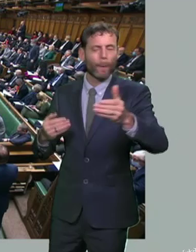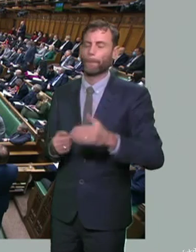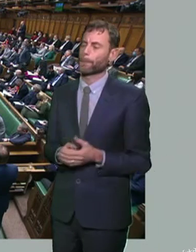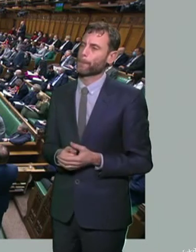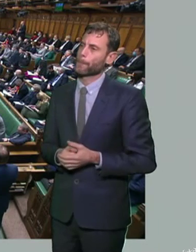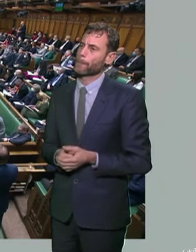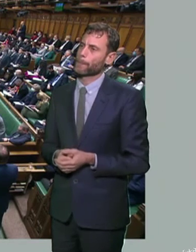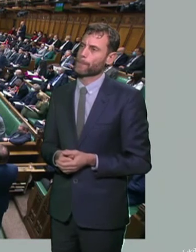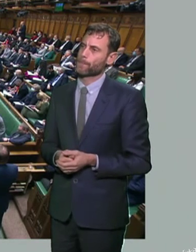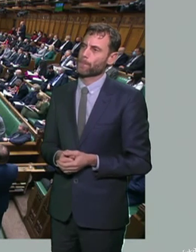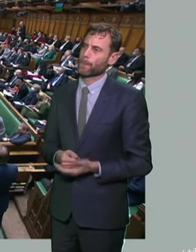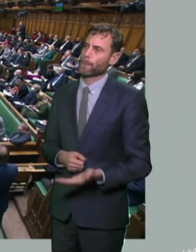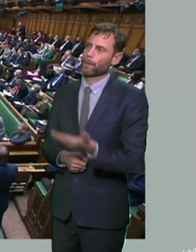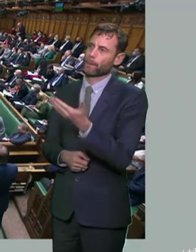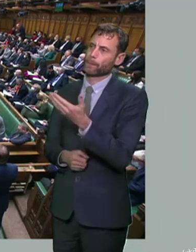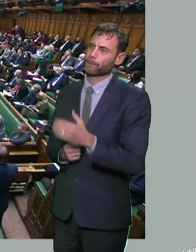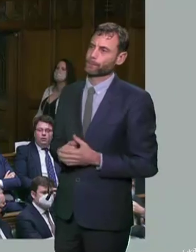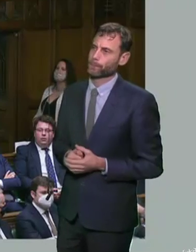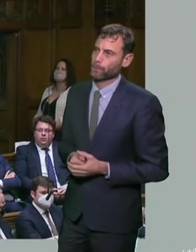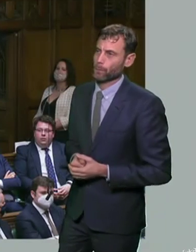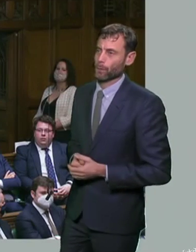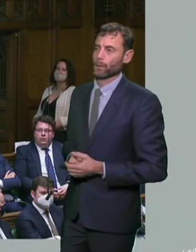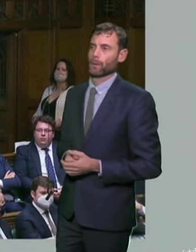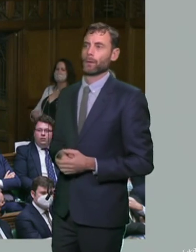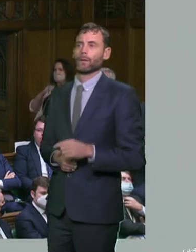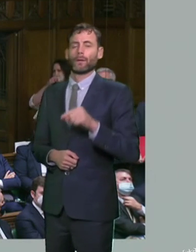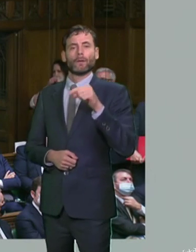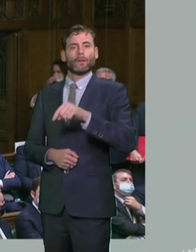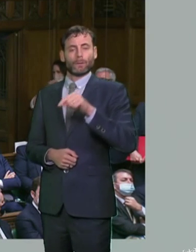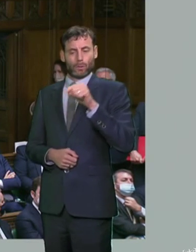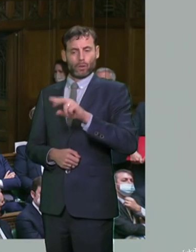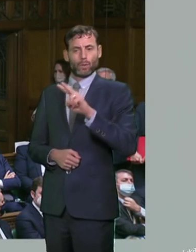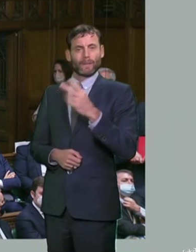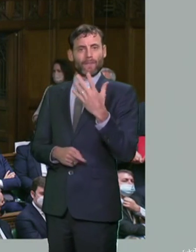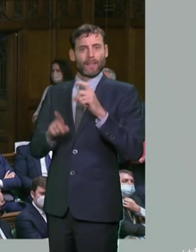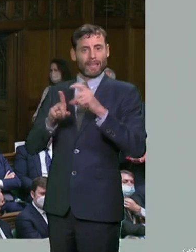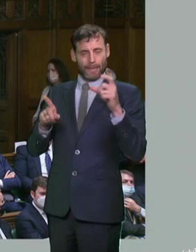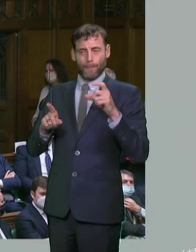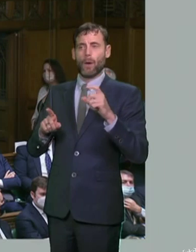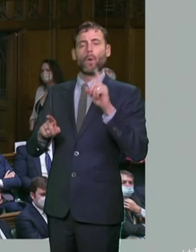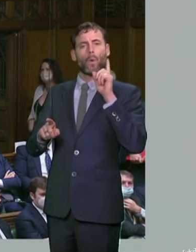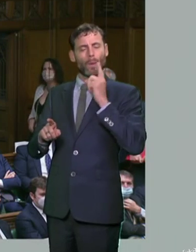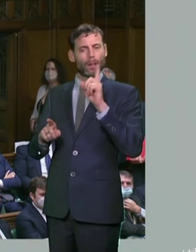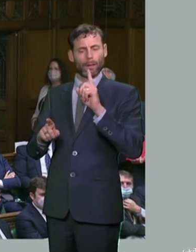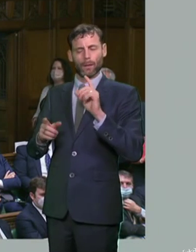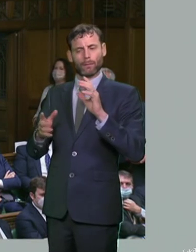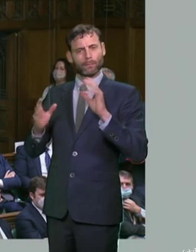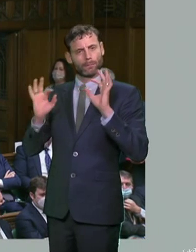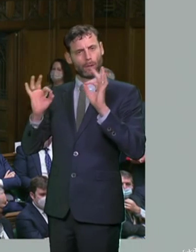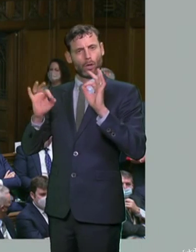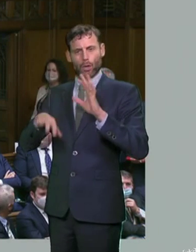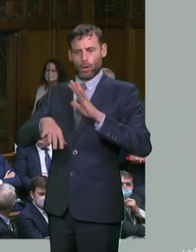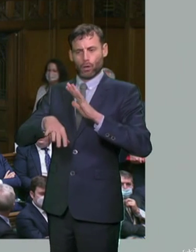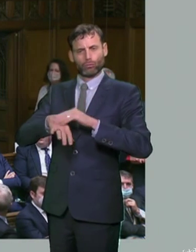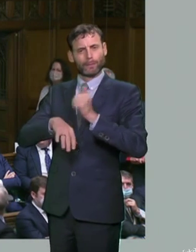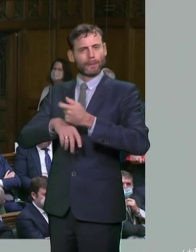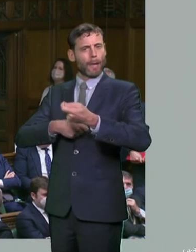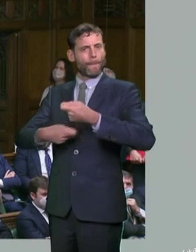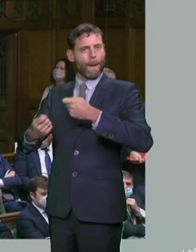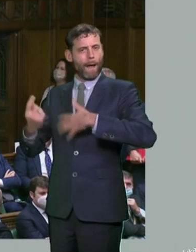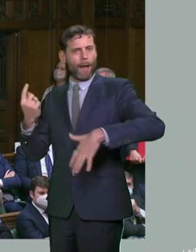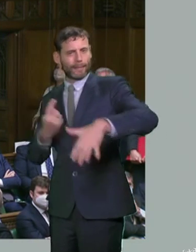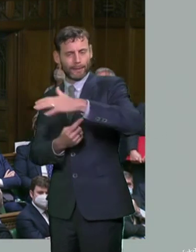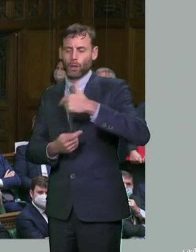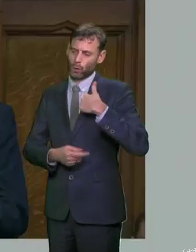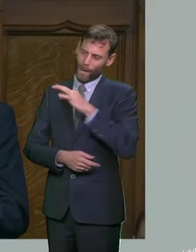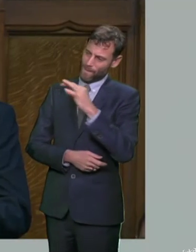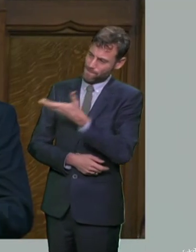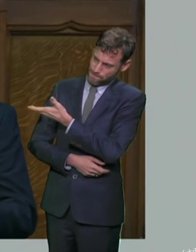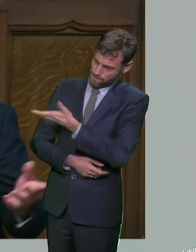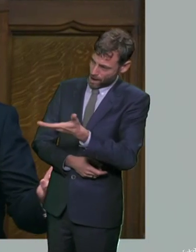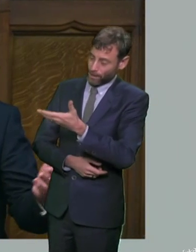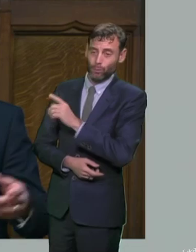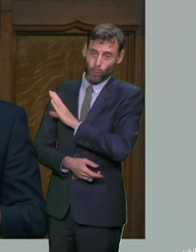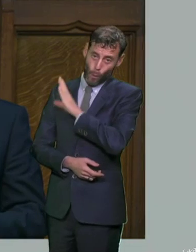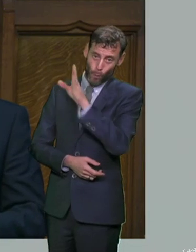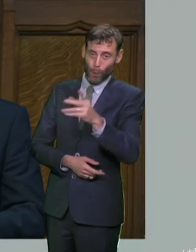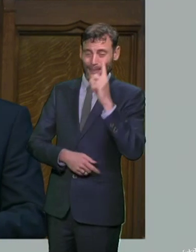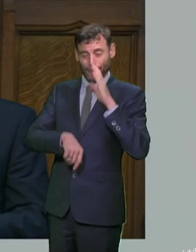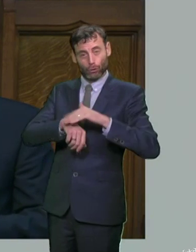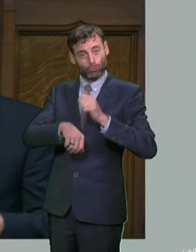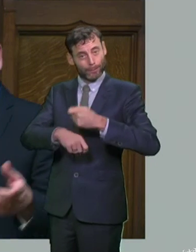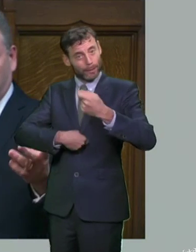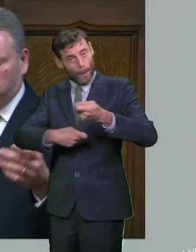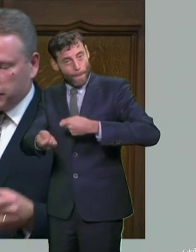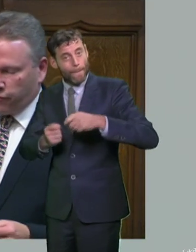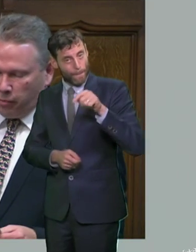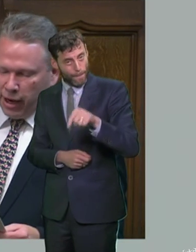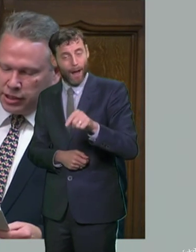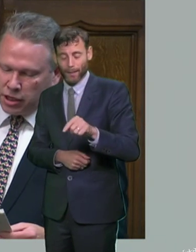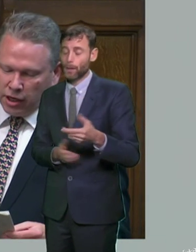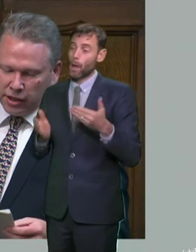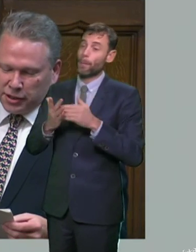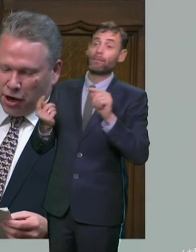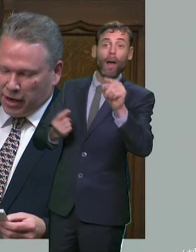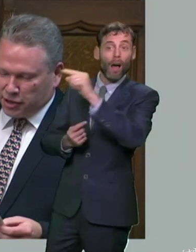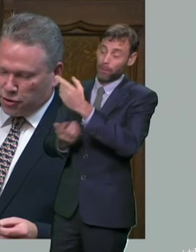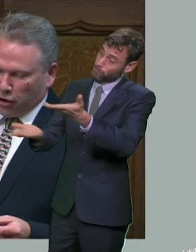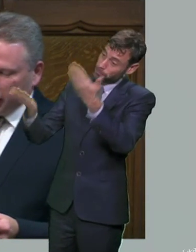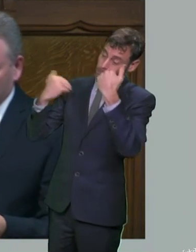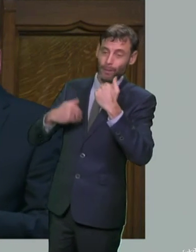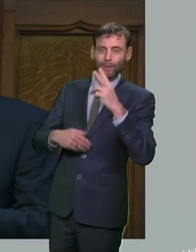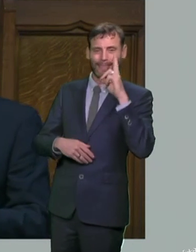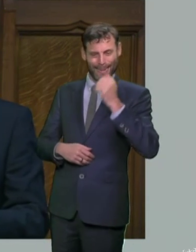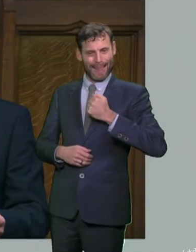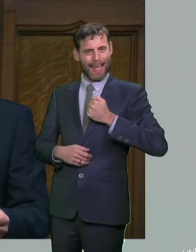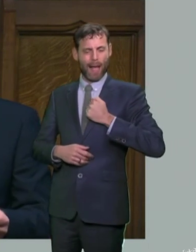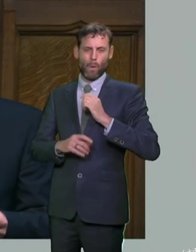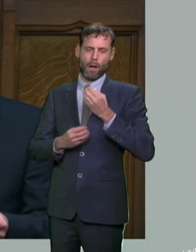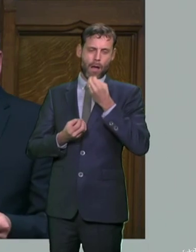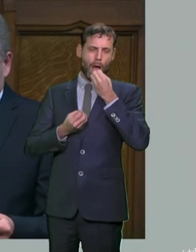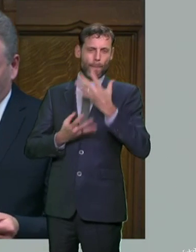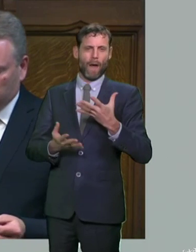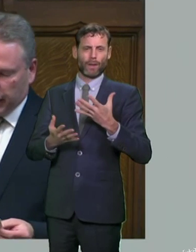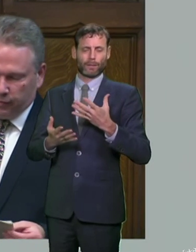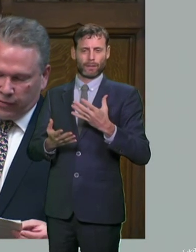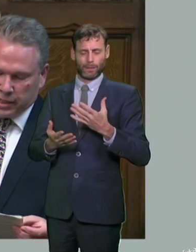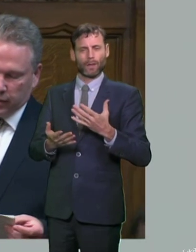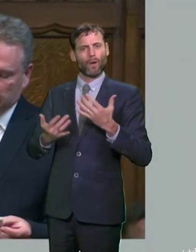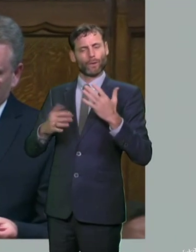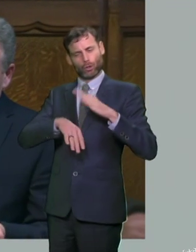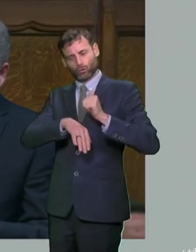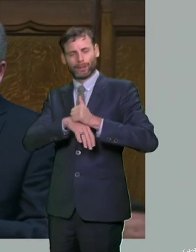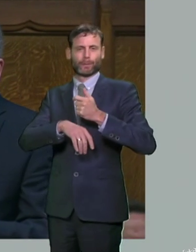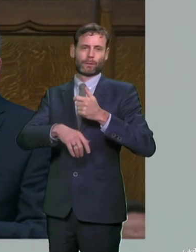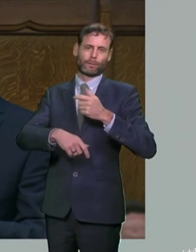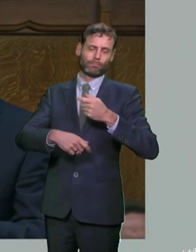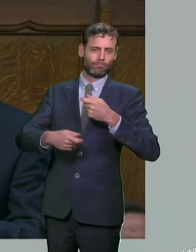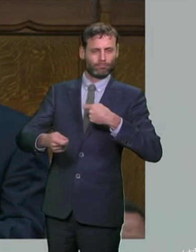From 2 to 5 December, Lincoln will be hosting its world-famous Christmas market in the grounds of the historic Lincoln castle, and it would be remiss of me not to invite my right honourable Friend the Prime Minister and yourself, Mr Speaker, and all other colleagues, even those on the Opposition Front Bench, to come and enjoy the marvellous long weekend of festivities.